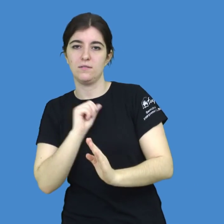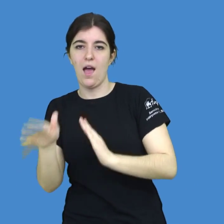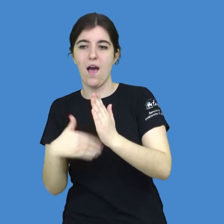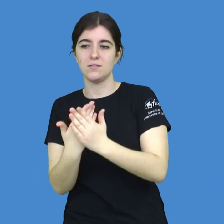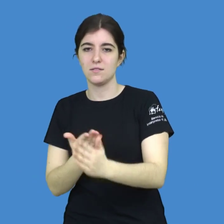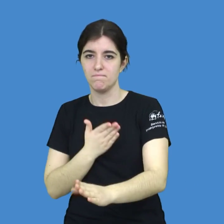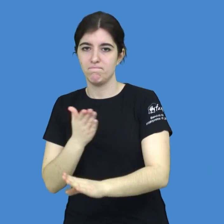hasta